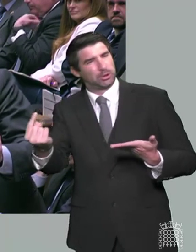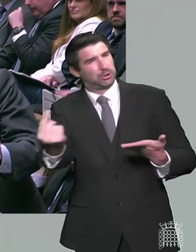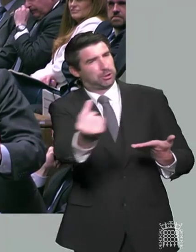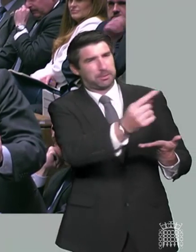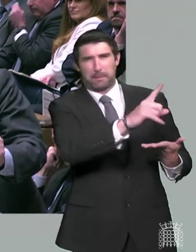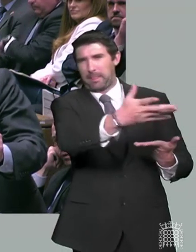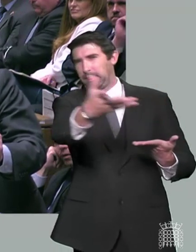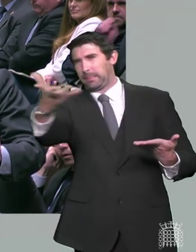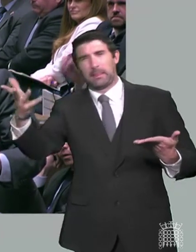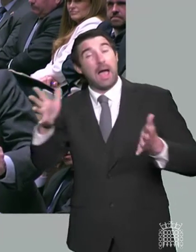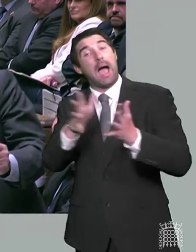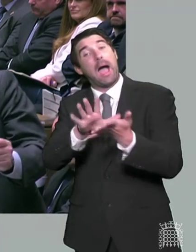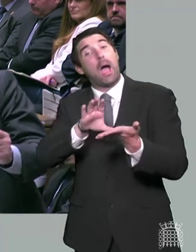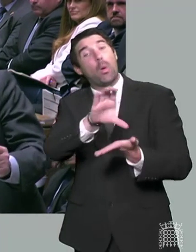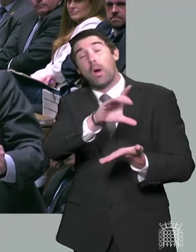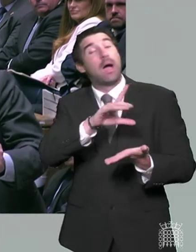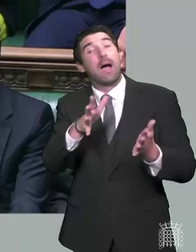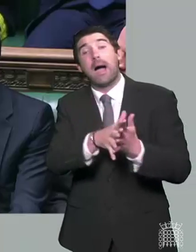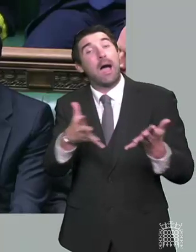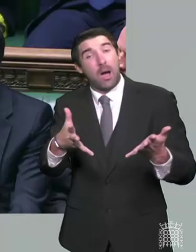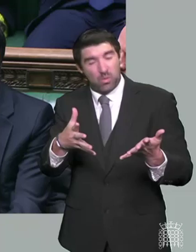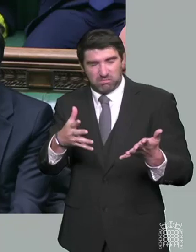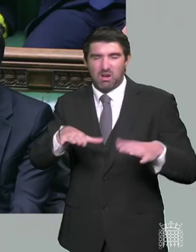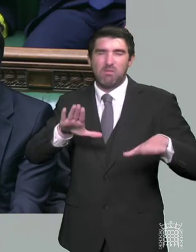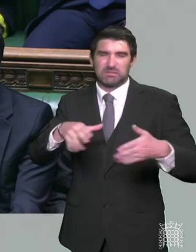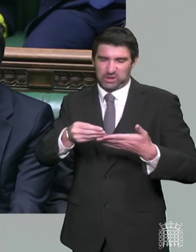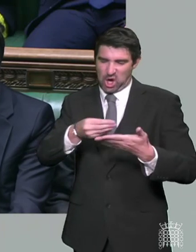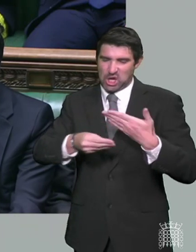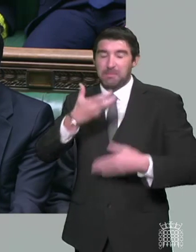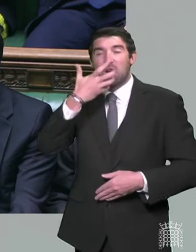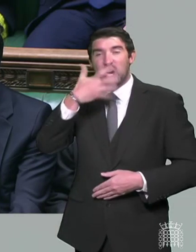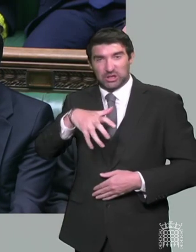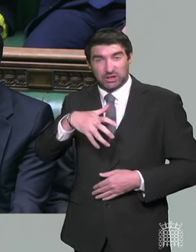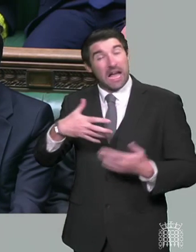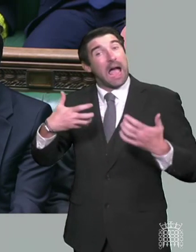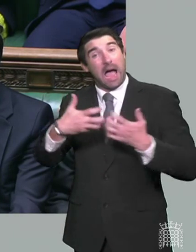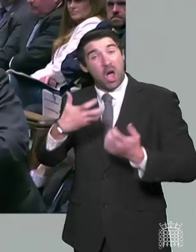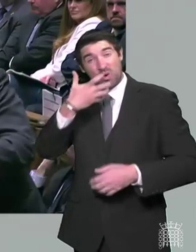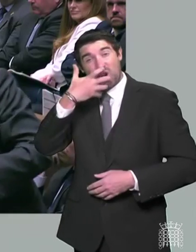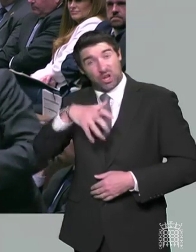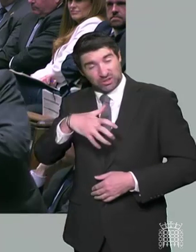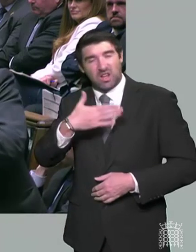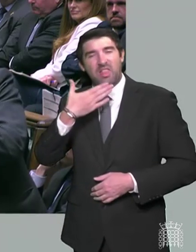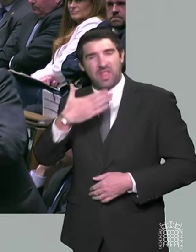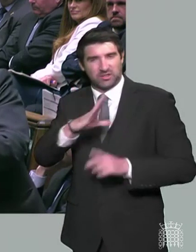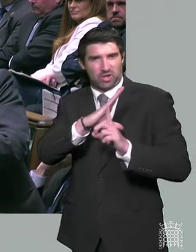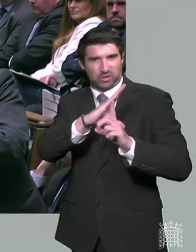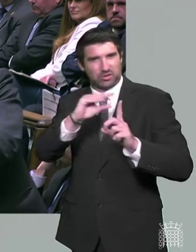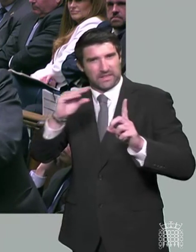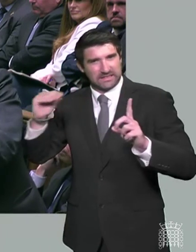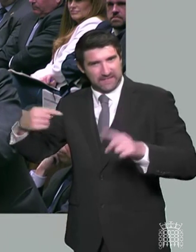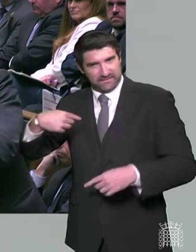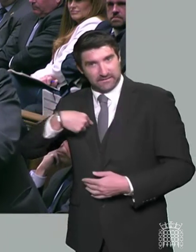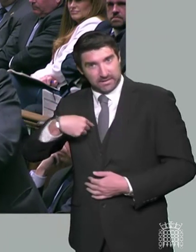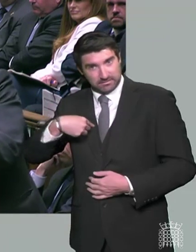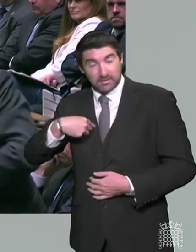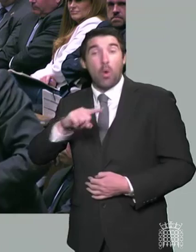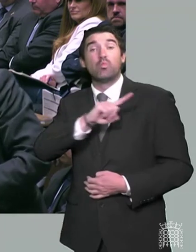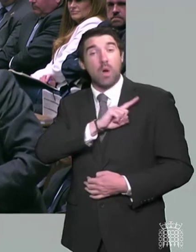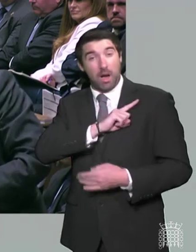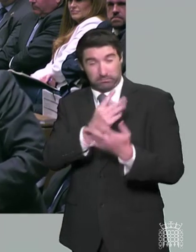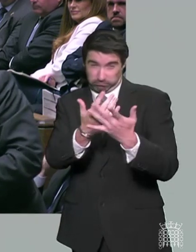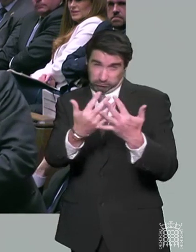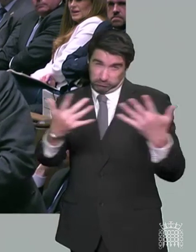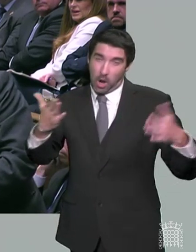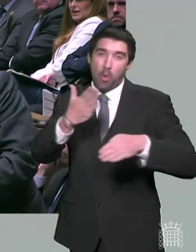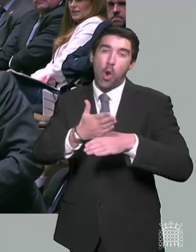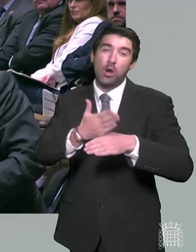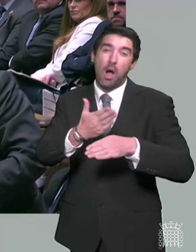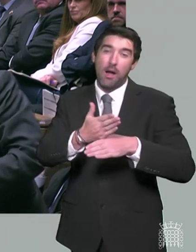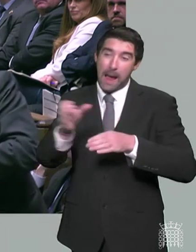Why can we do that? Because we have the fiscal firepower to do it and because the economy is in robust shape, with record numbers of people in payroll employment.